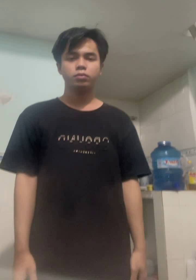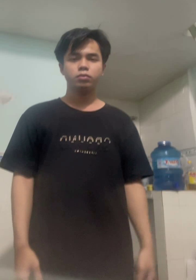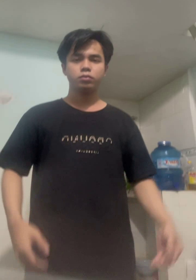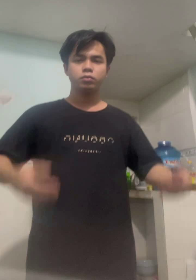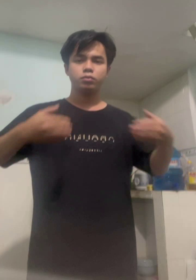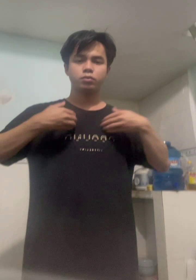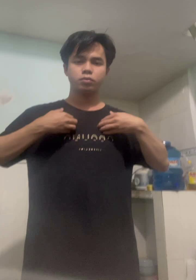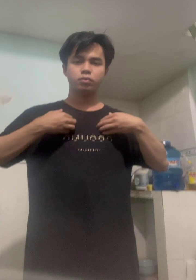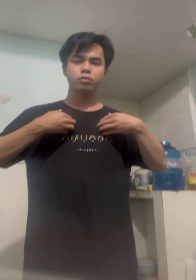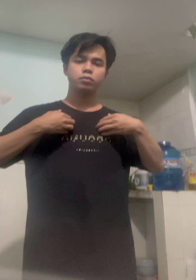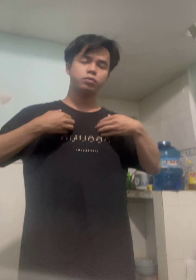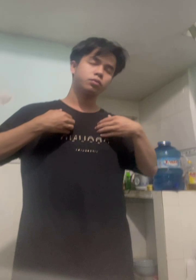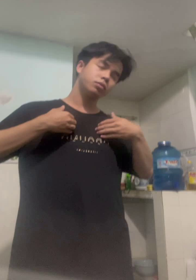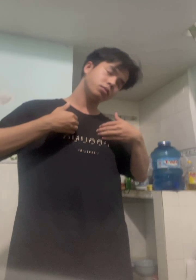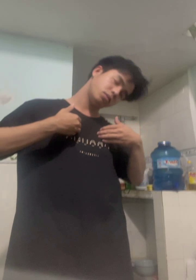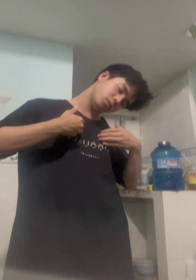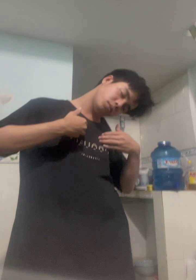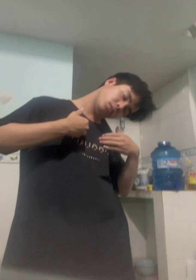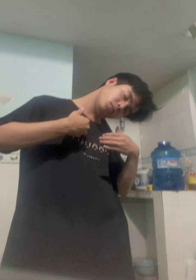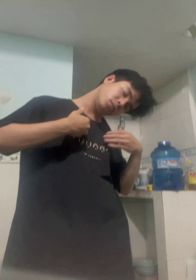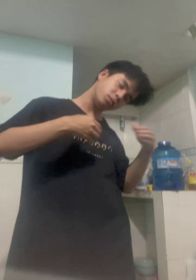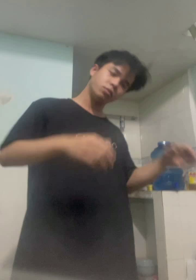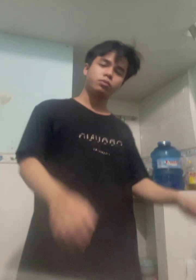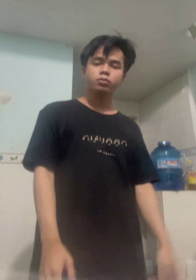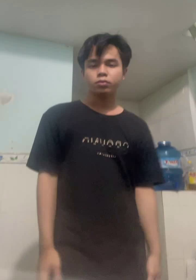met moi